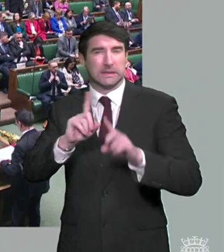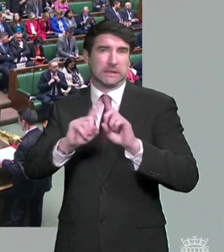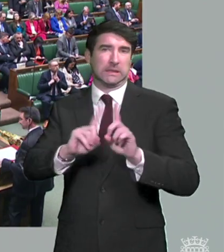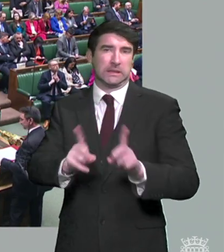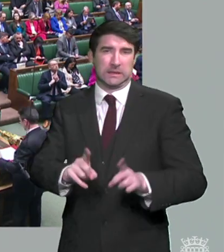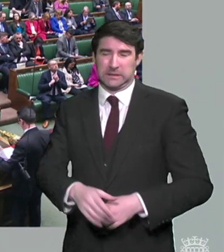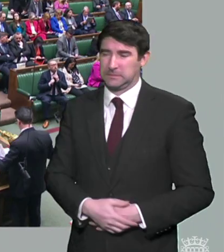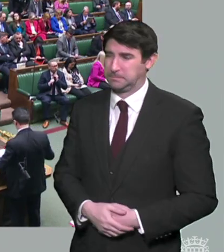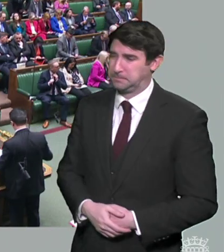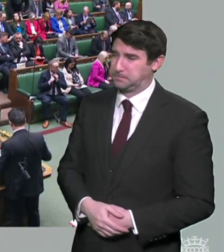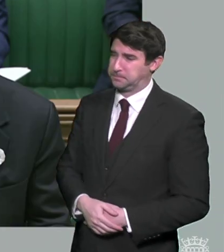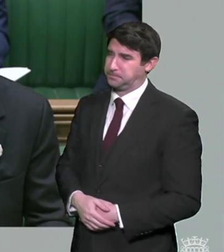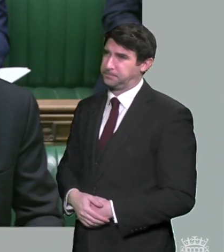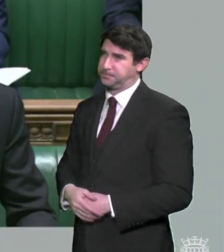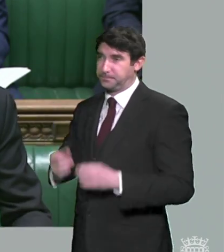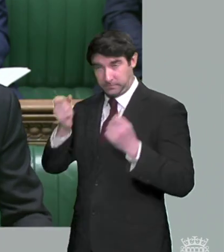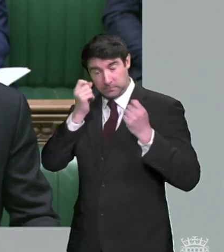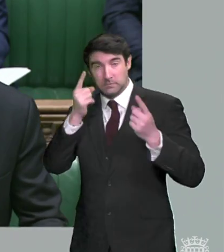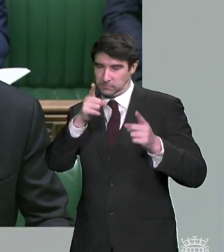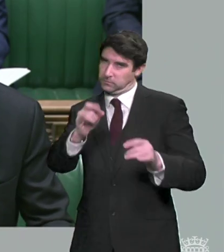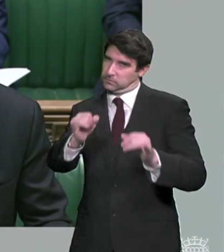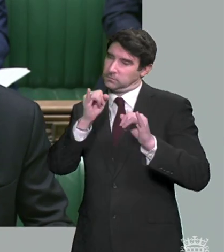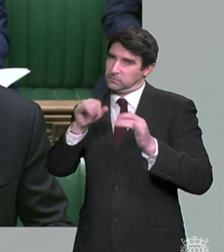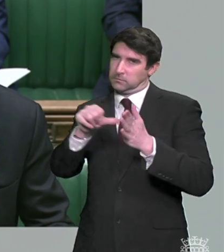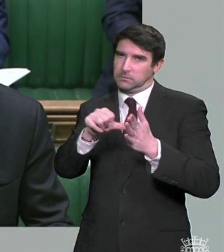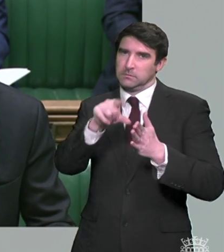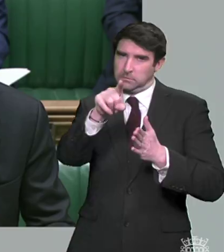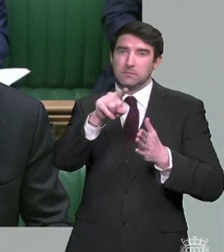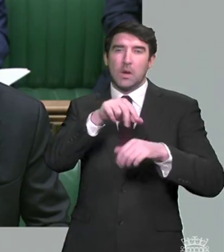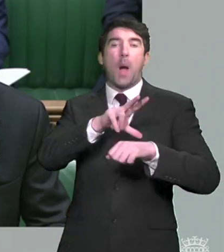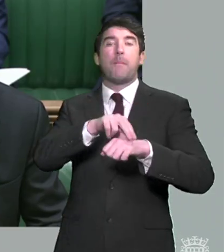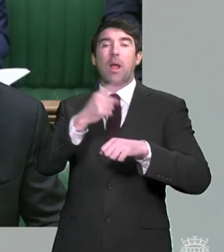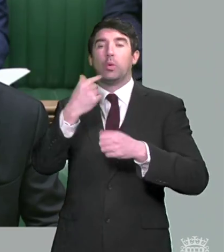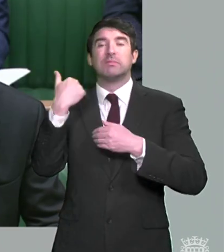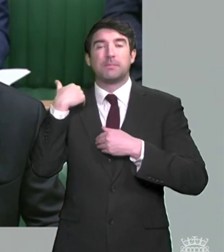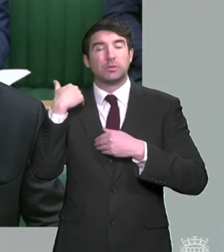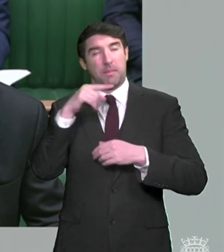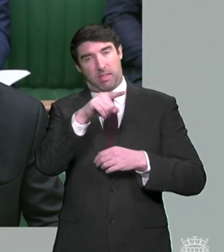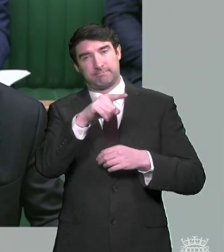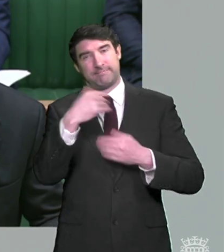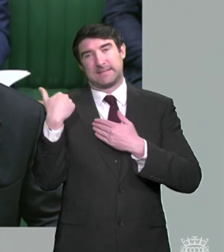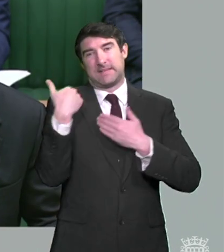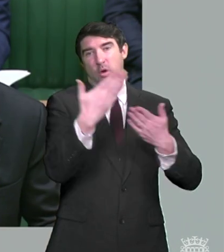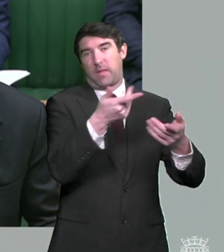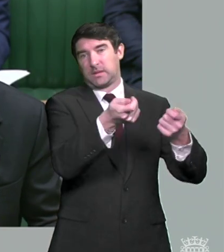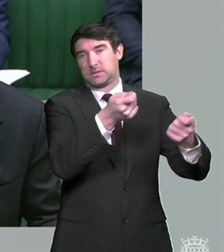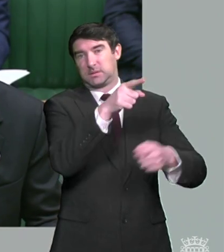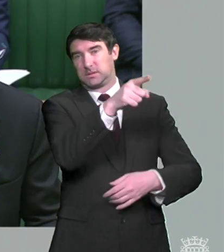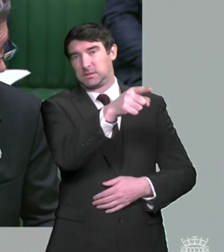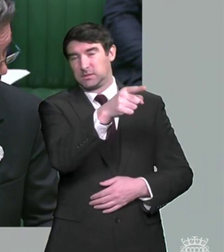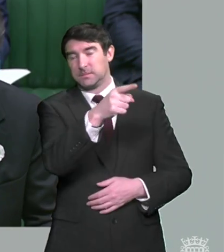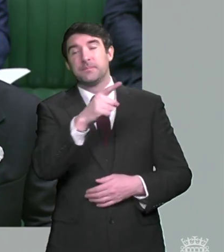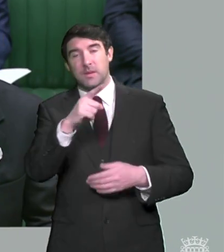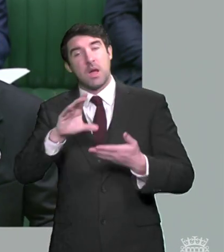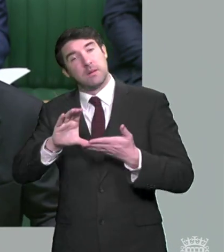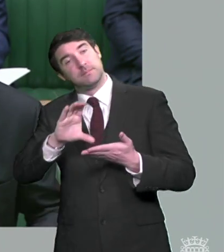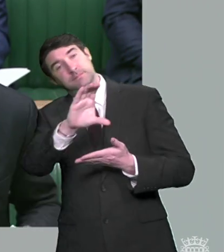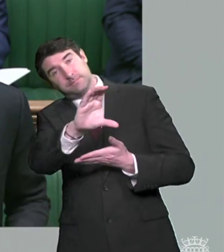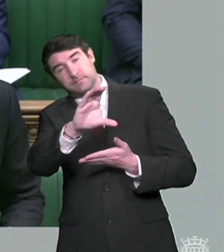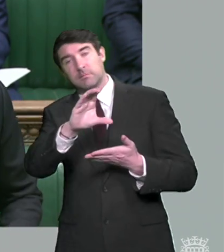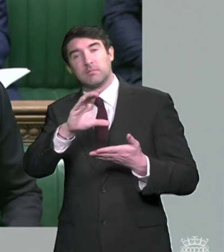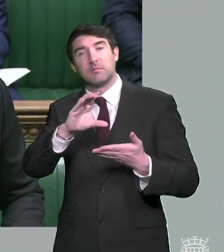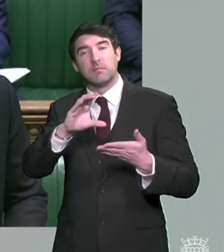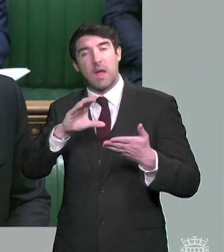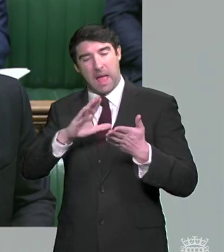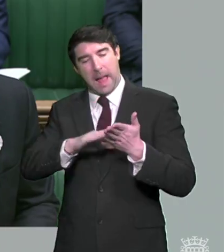This is a most serious issue. Policing is a devolved matter in Northern Ireland, and the PSNI main budget is allocated by the Department of Justice from the Northern Ireland block grant.